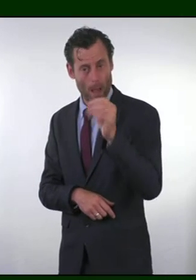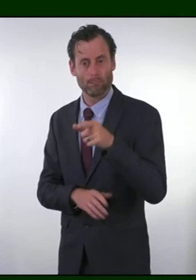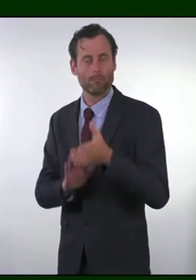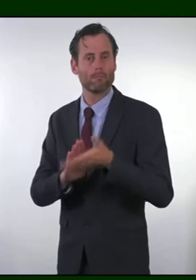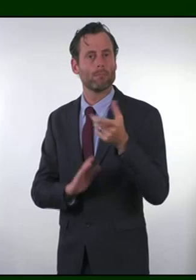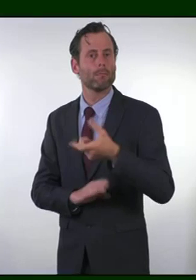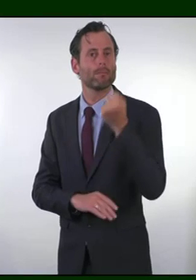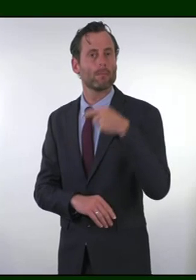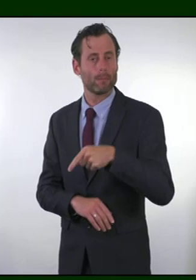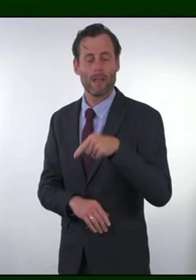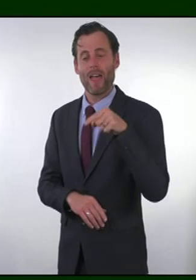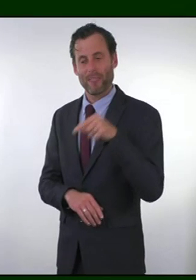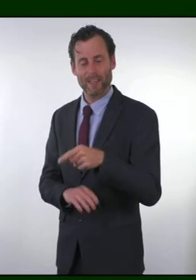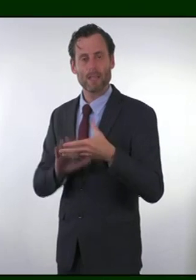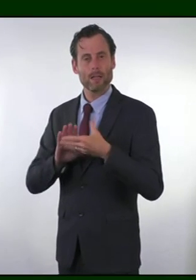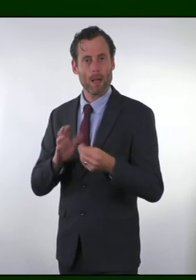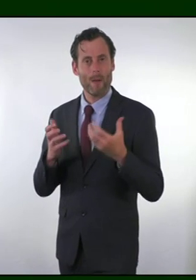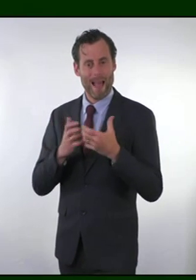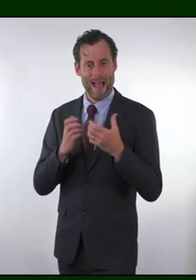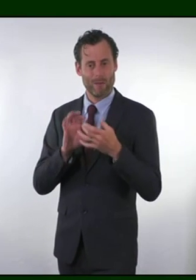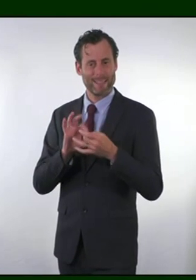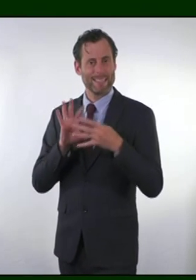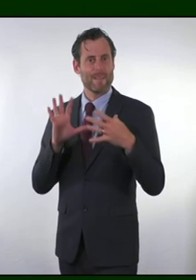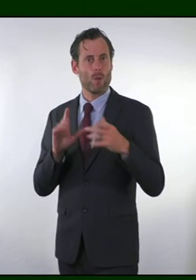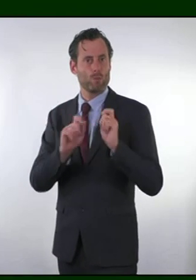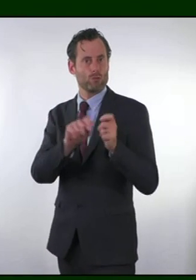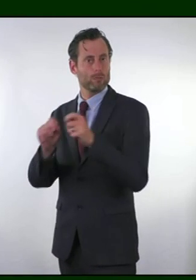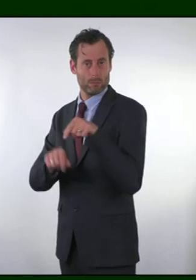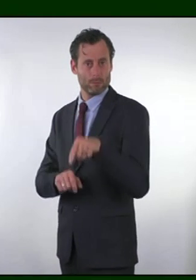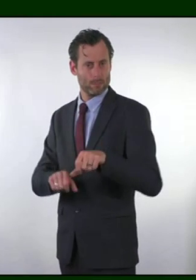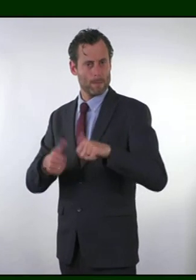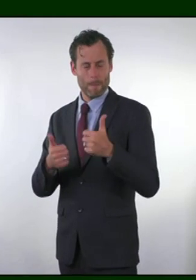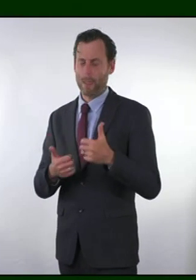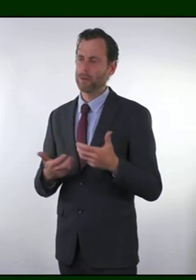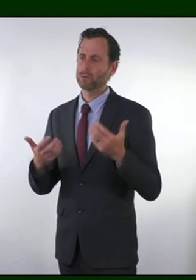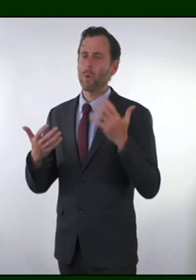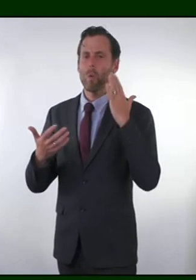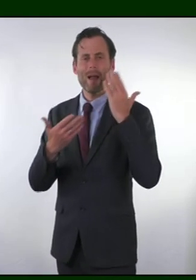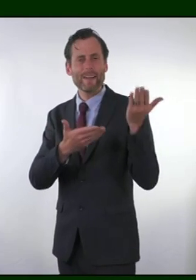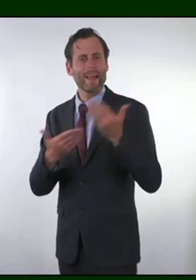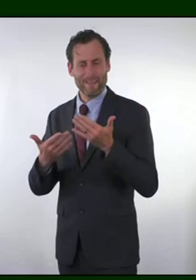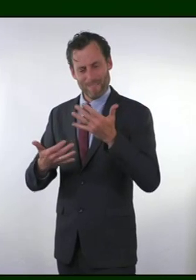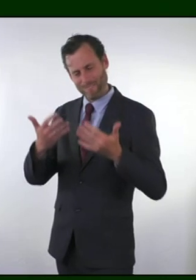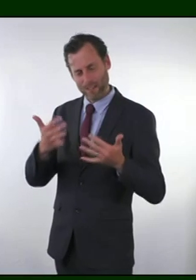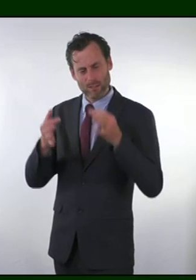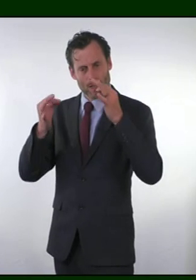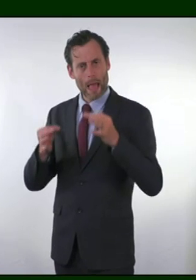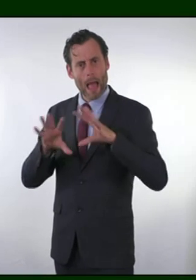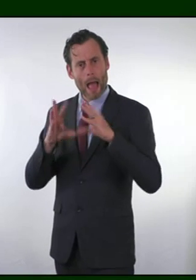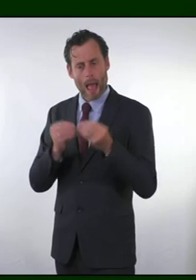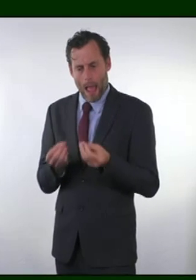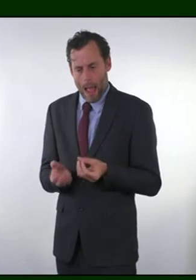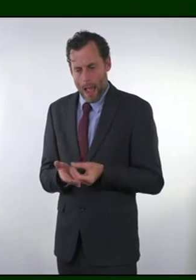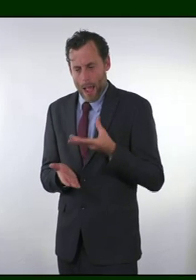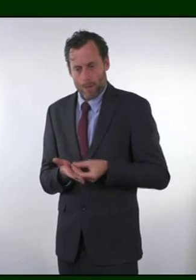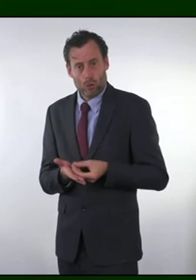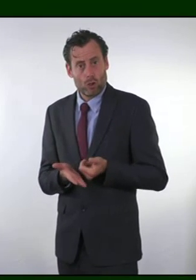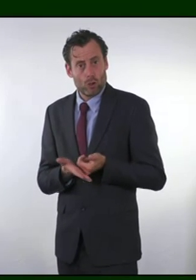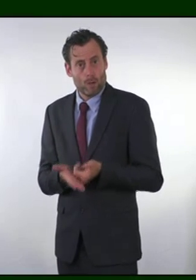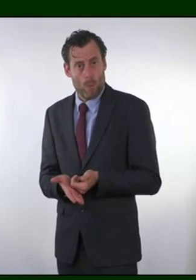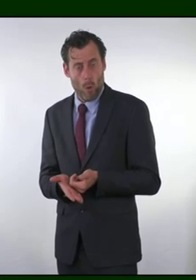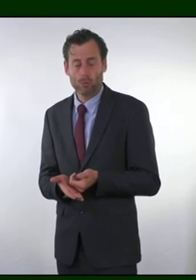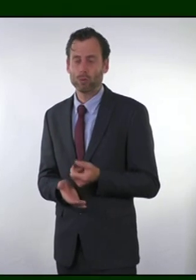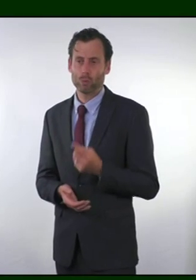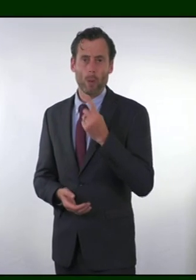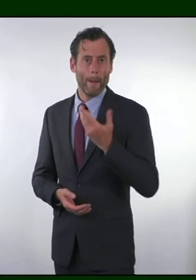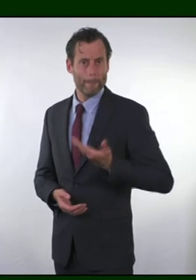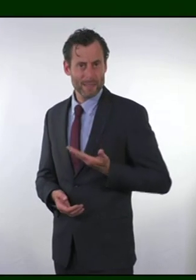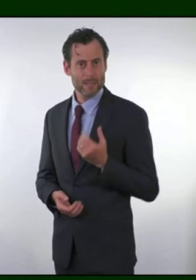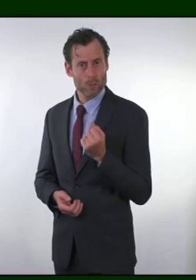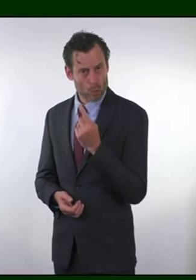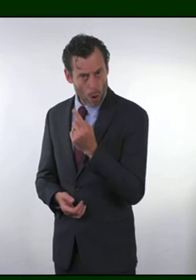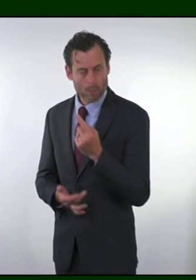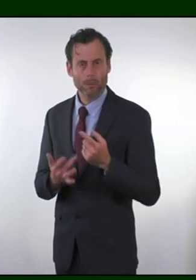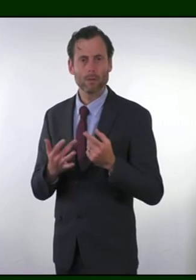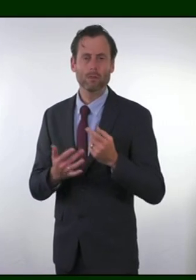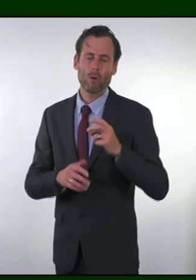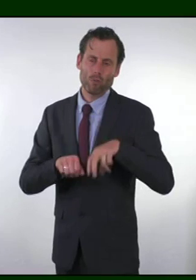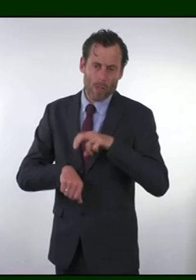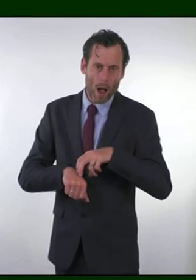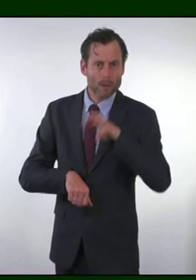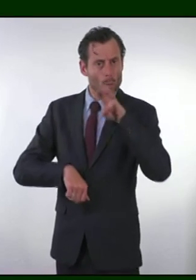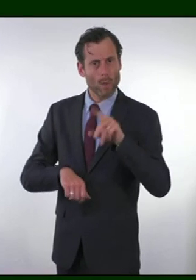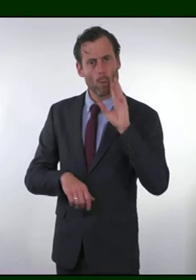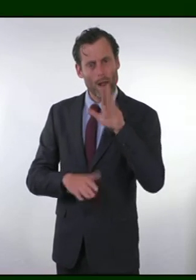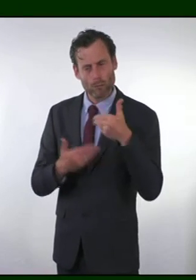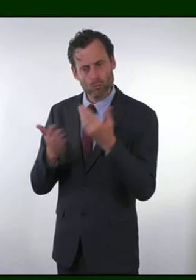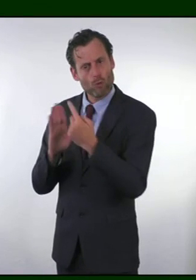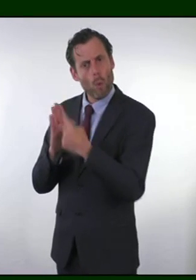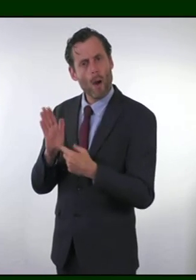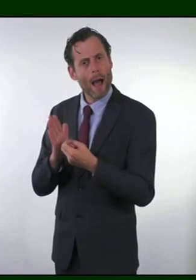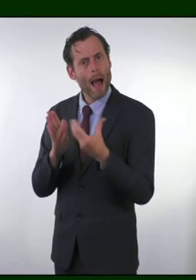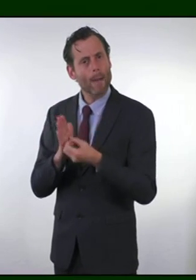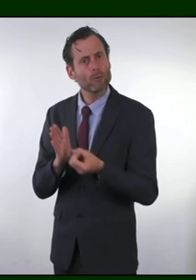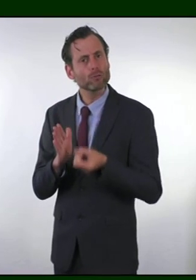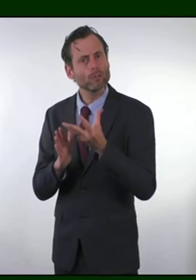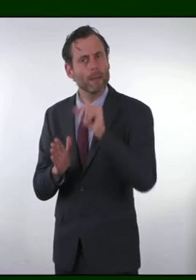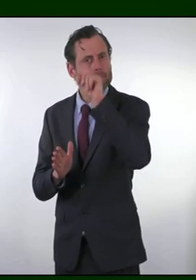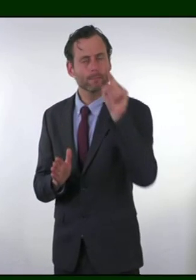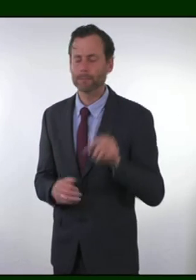This is how devolution can operate. Will the Chancellor provide us with detailed figures so that we can assess exactly how much financial support has been delivered from the Treasury to the people and businesses in Scotland and the other devolved nations?